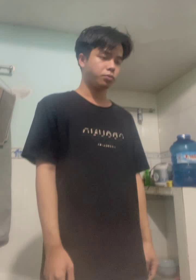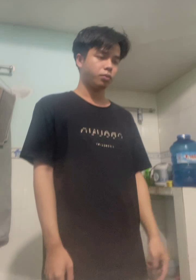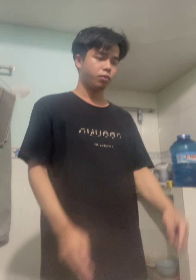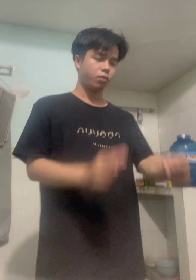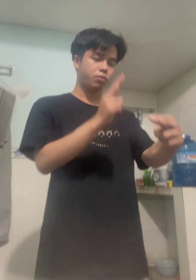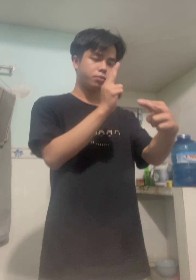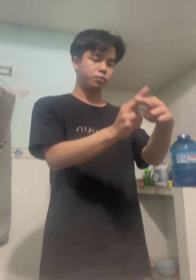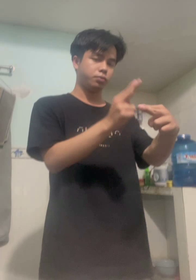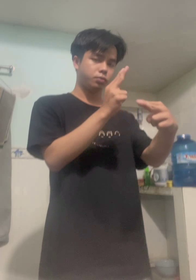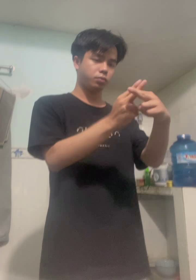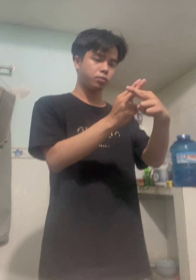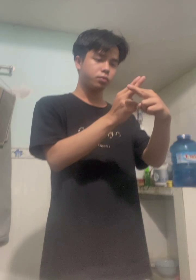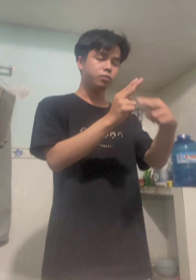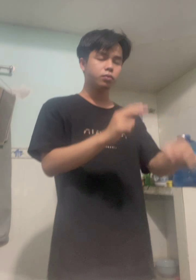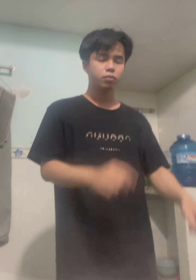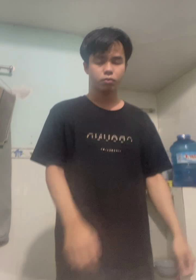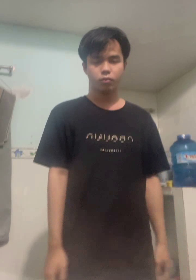yeu cau